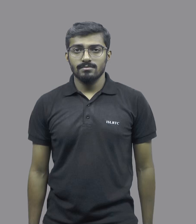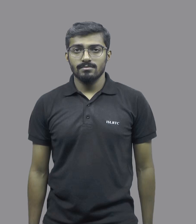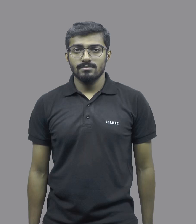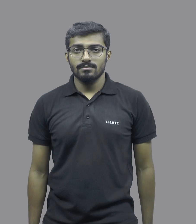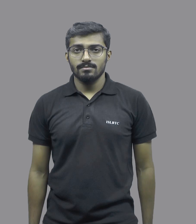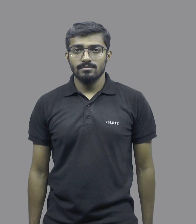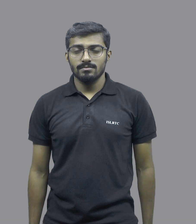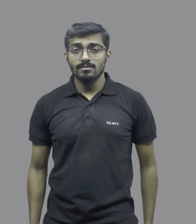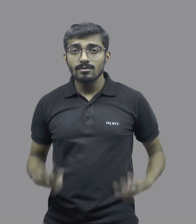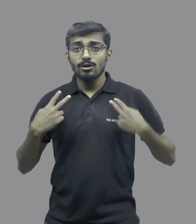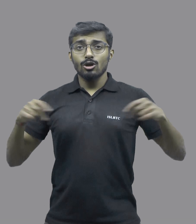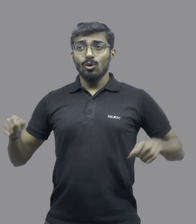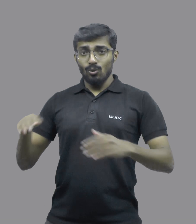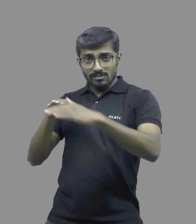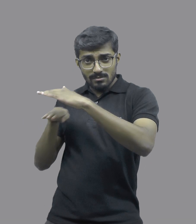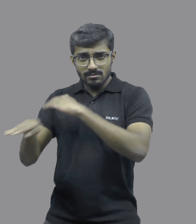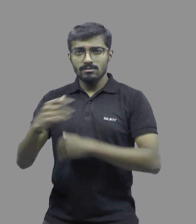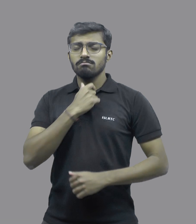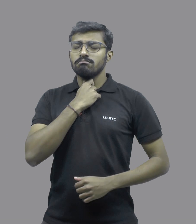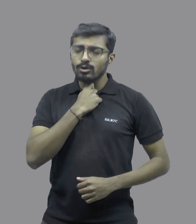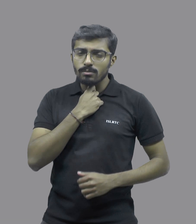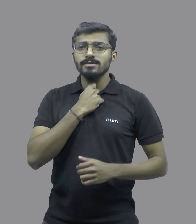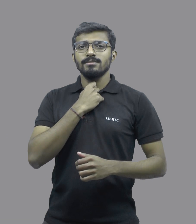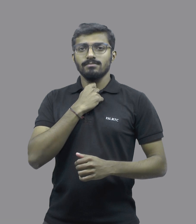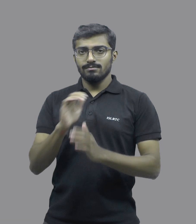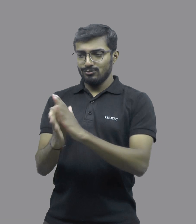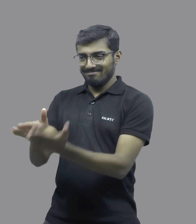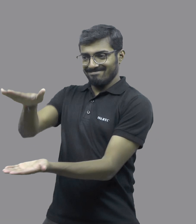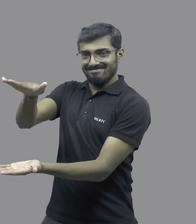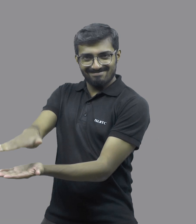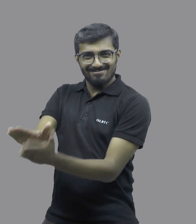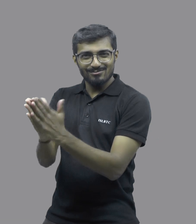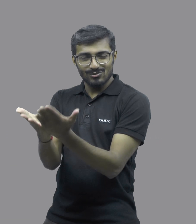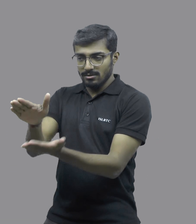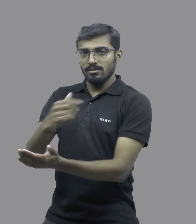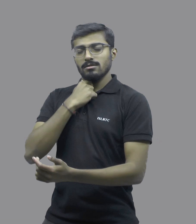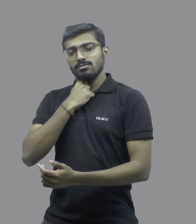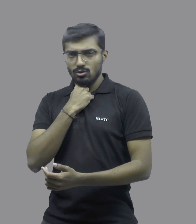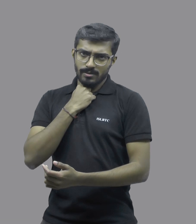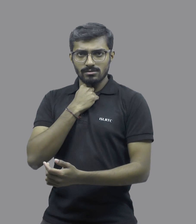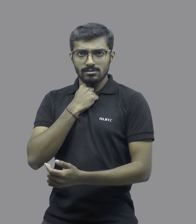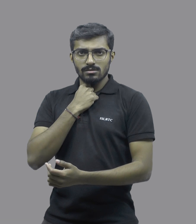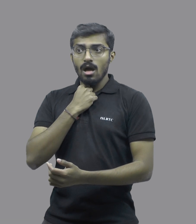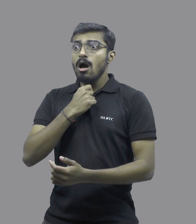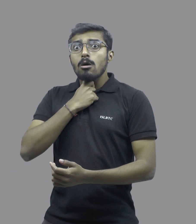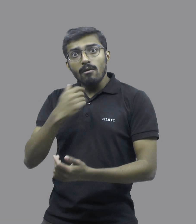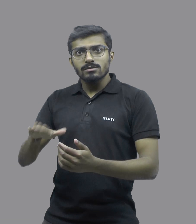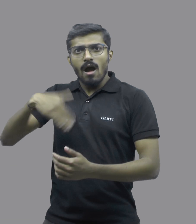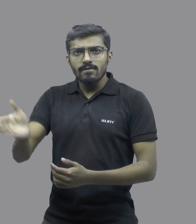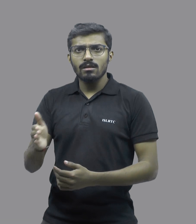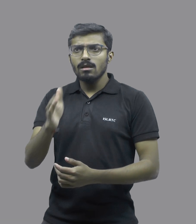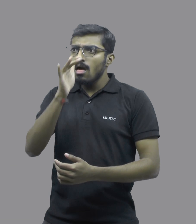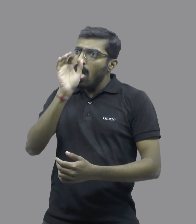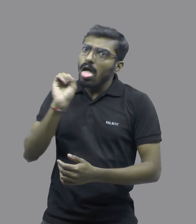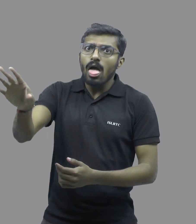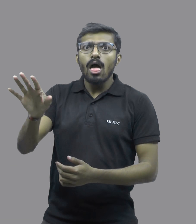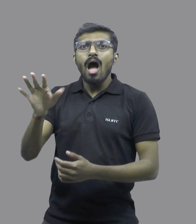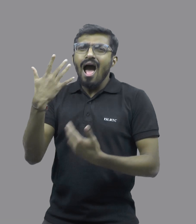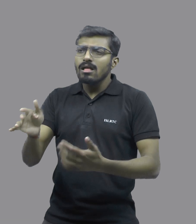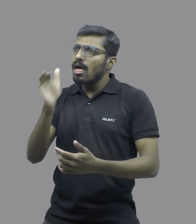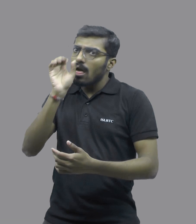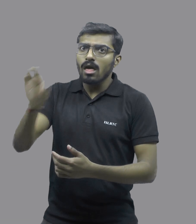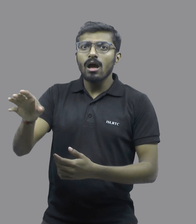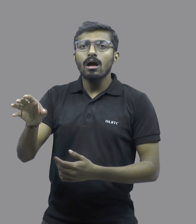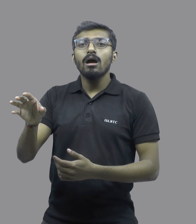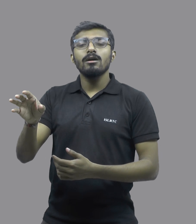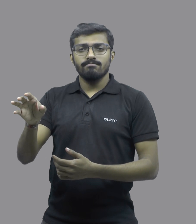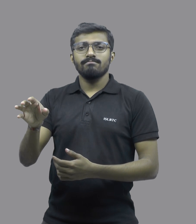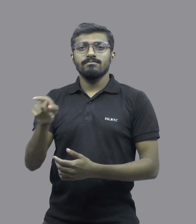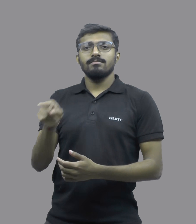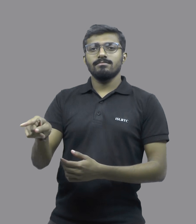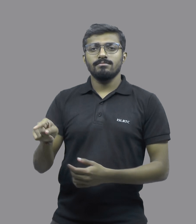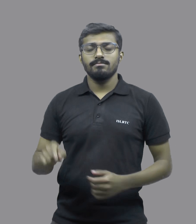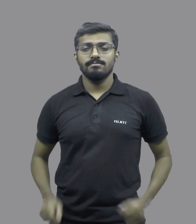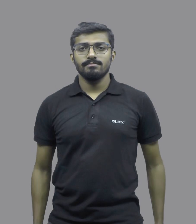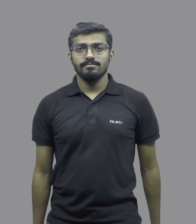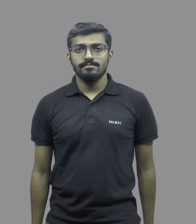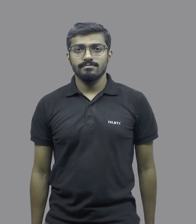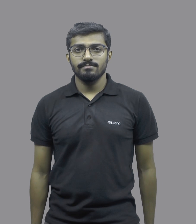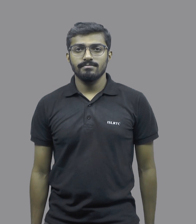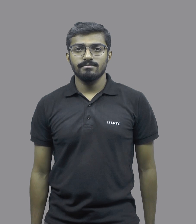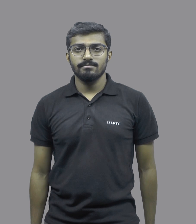Swear